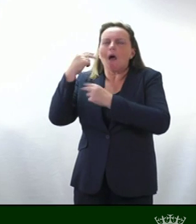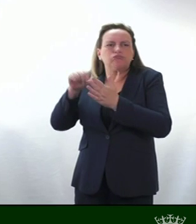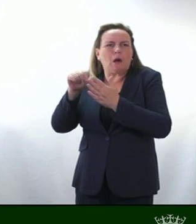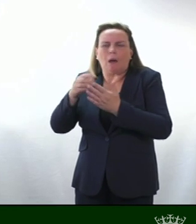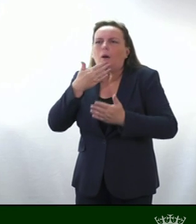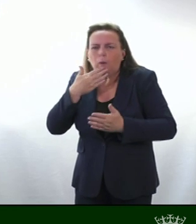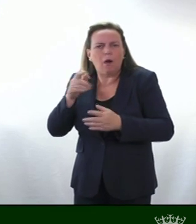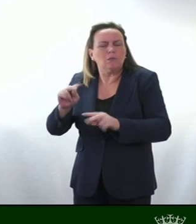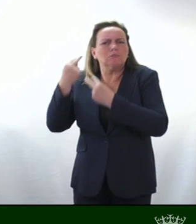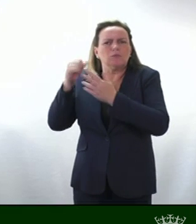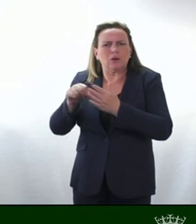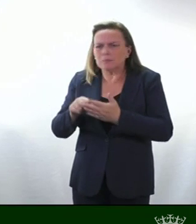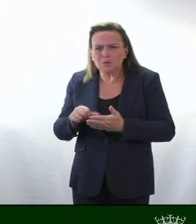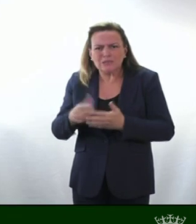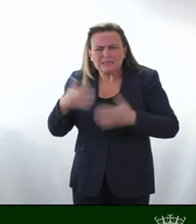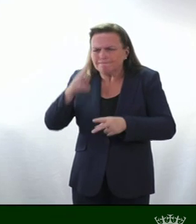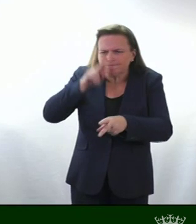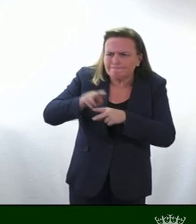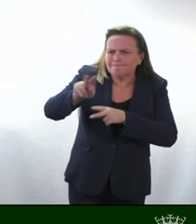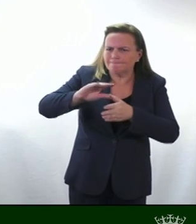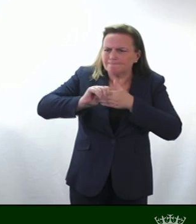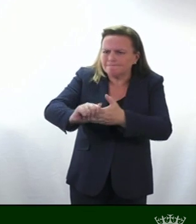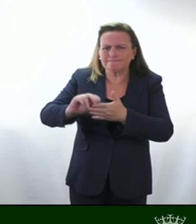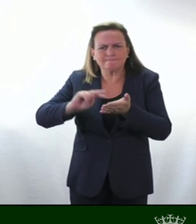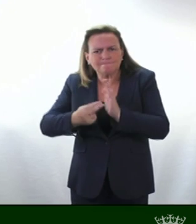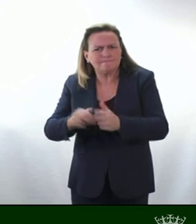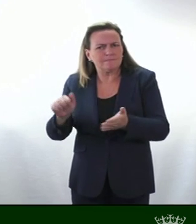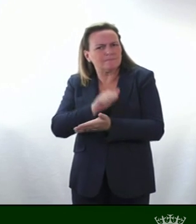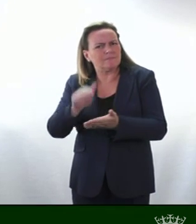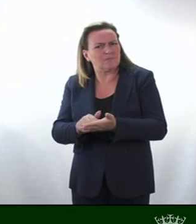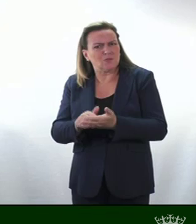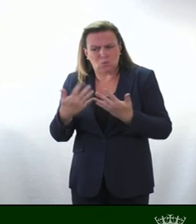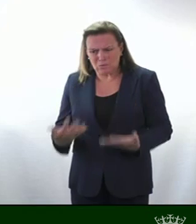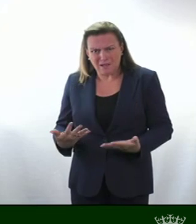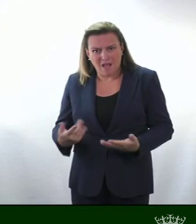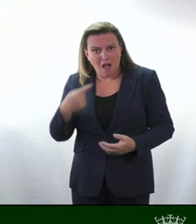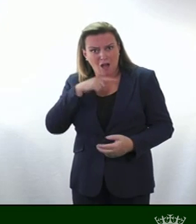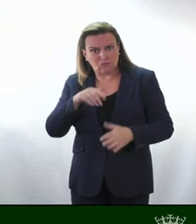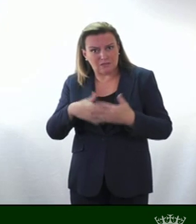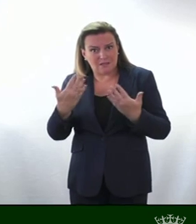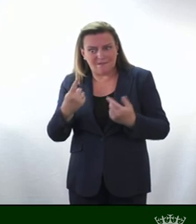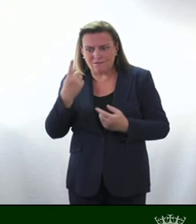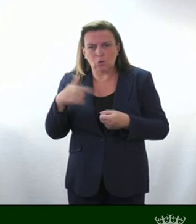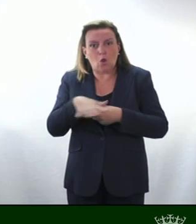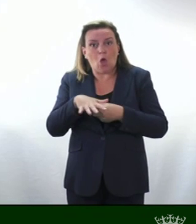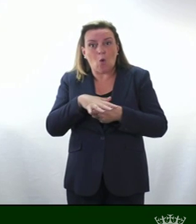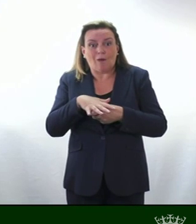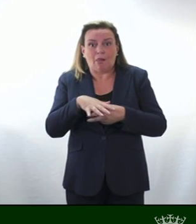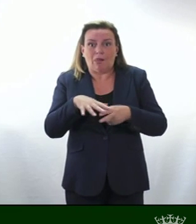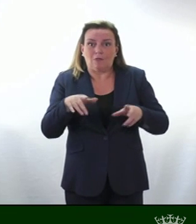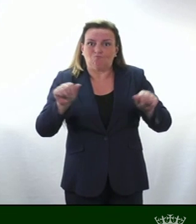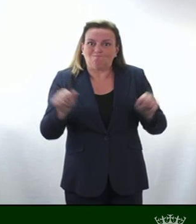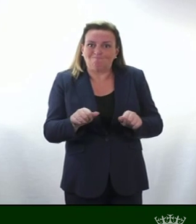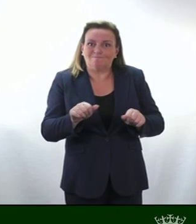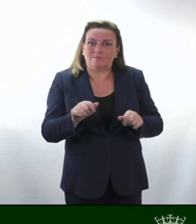Today it is 100 days since the first local restrictions were introduced.